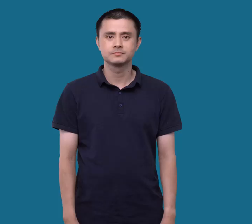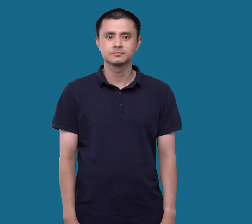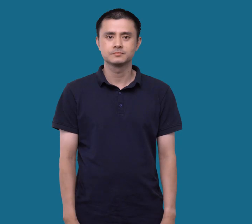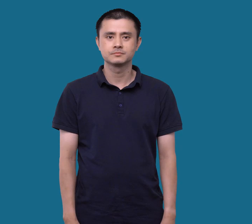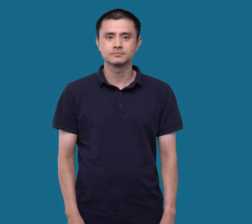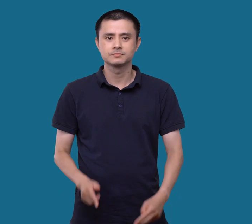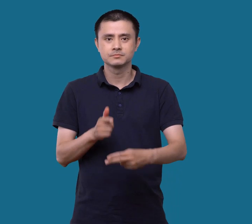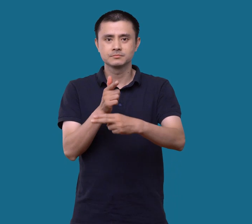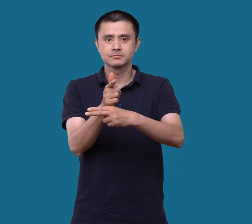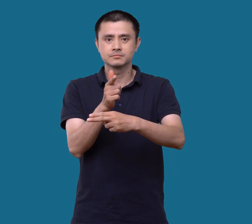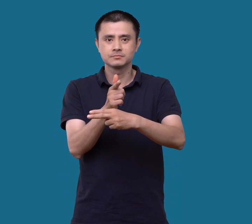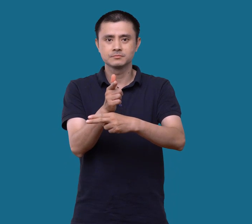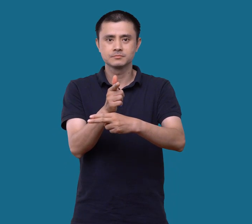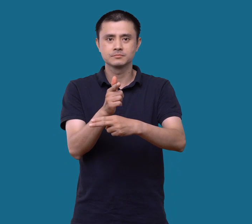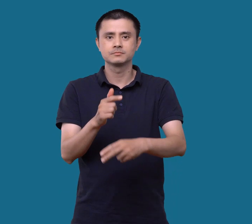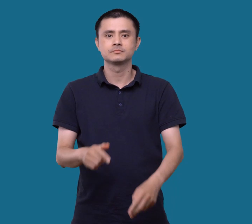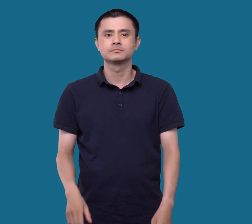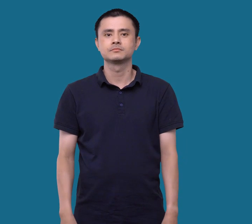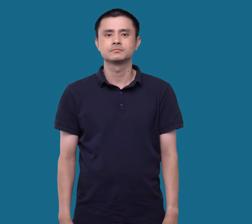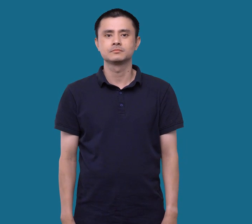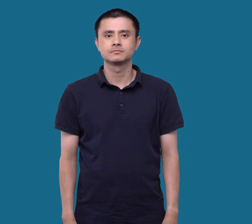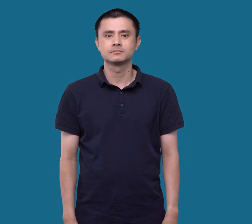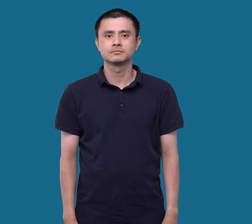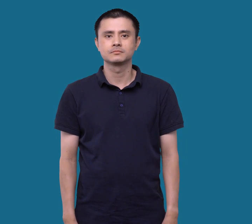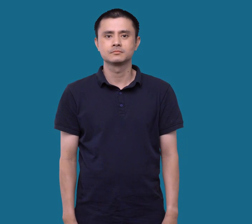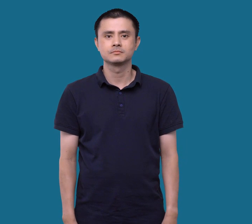nguồn gốc